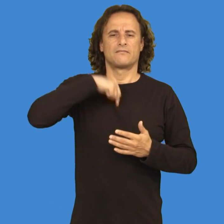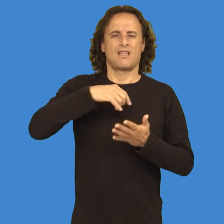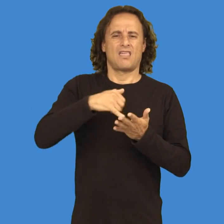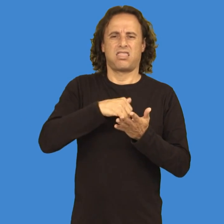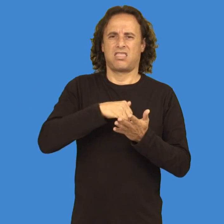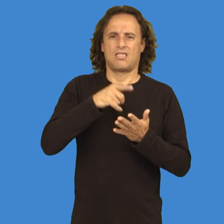debil